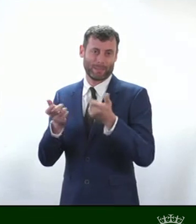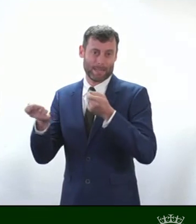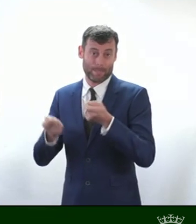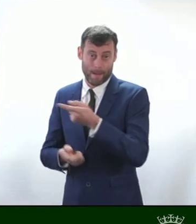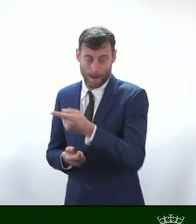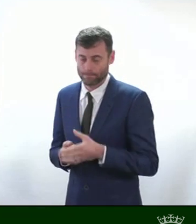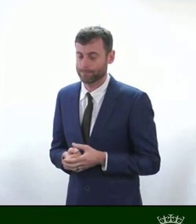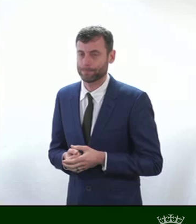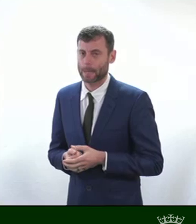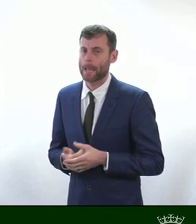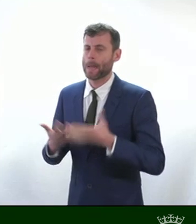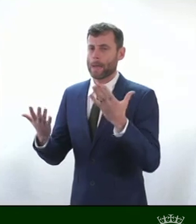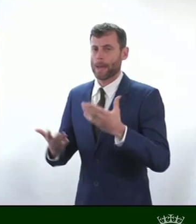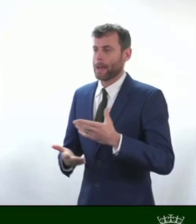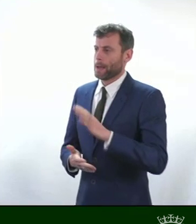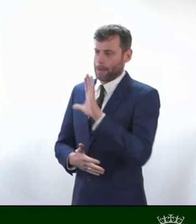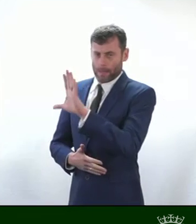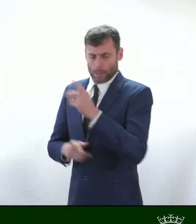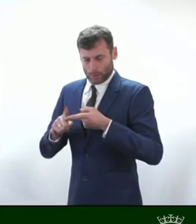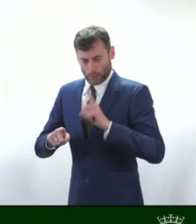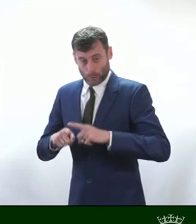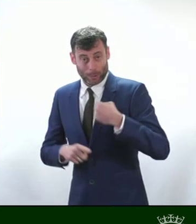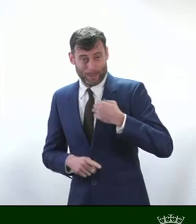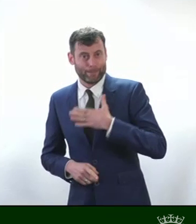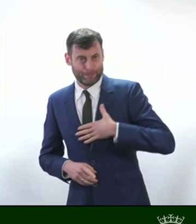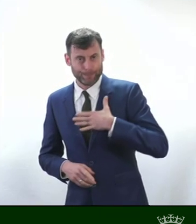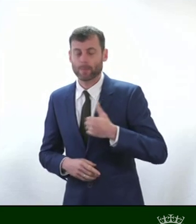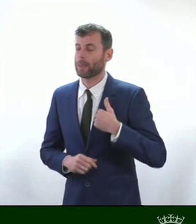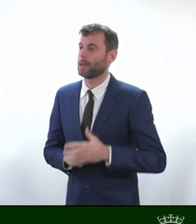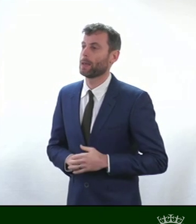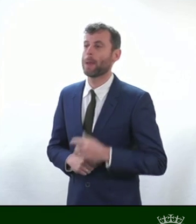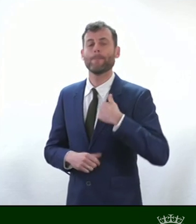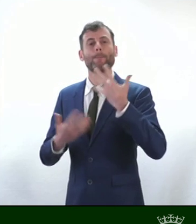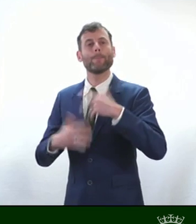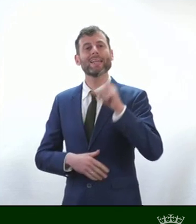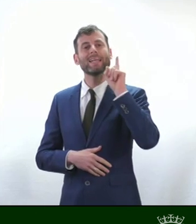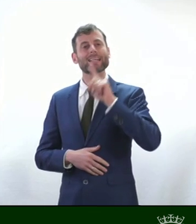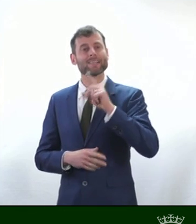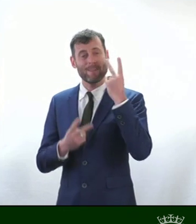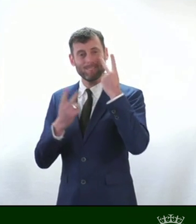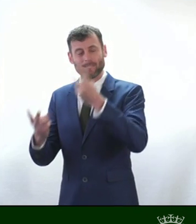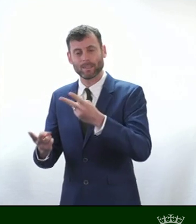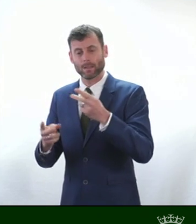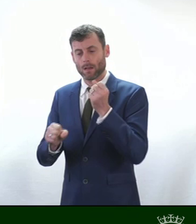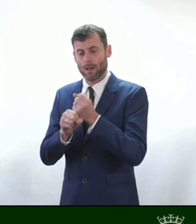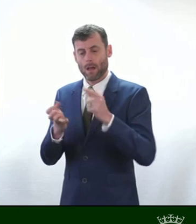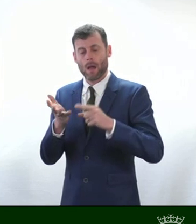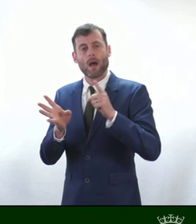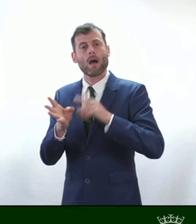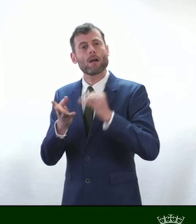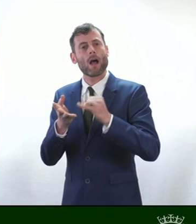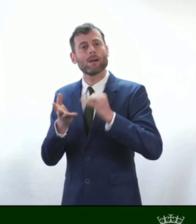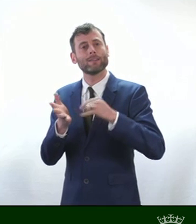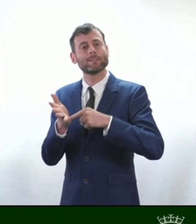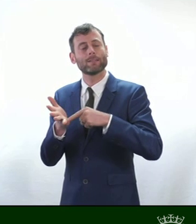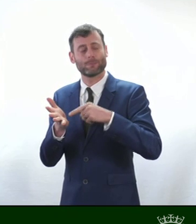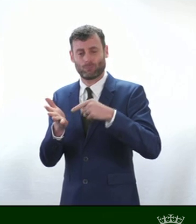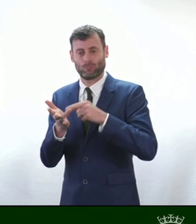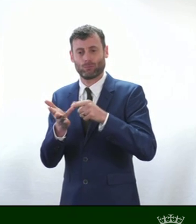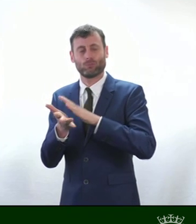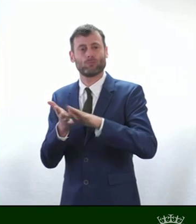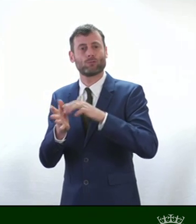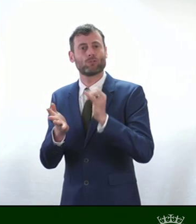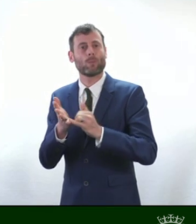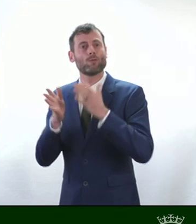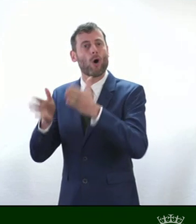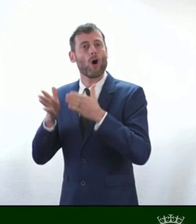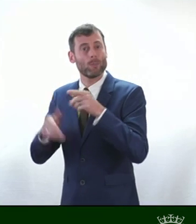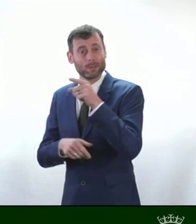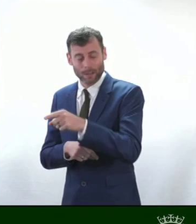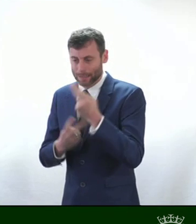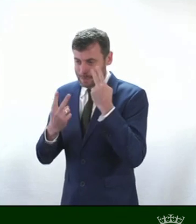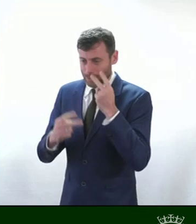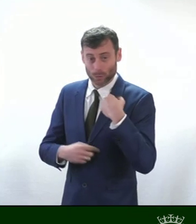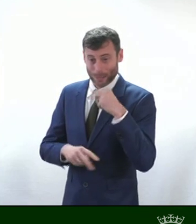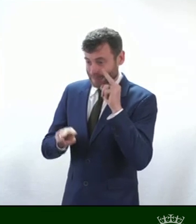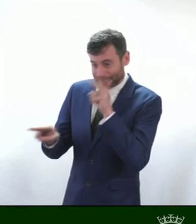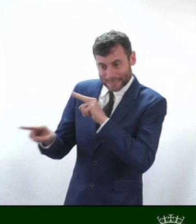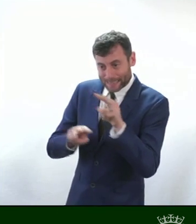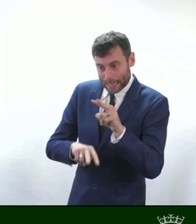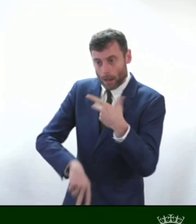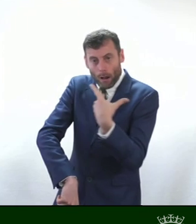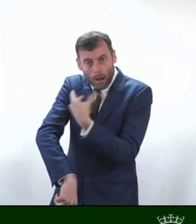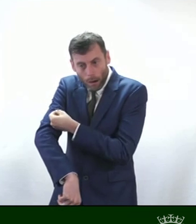I visited Guy’s and St Thomas’ hospital yesterday to see the first clinically approved vaccine being given to people in London, as it is now across the country.